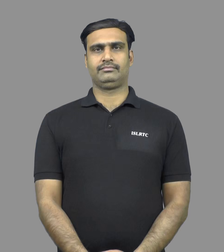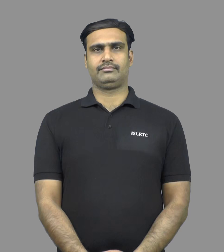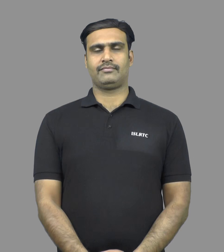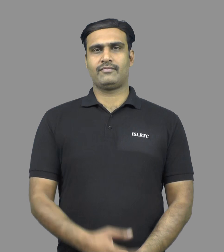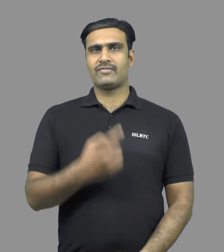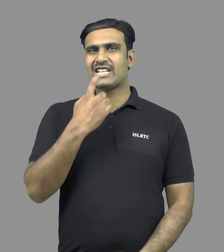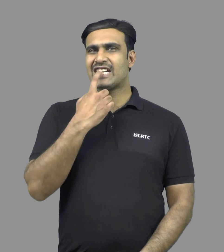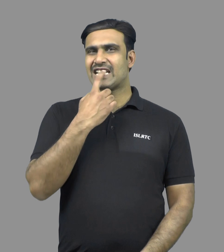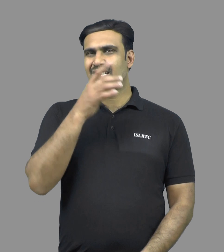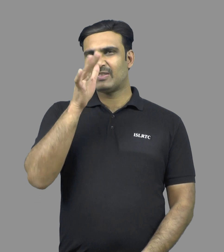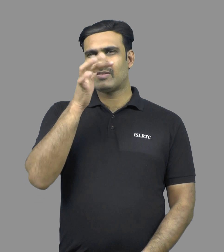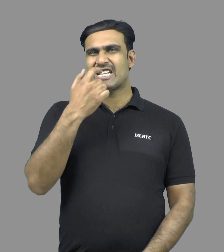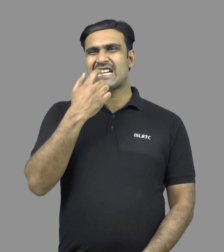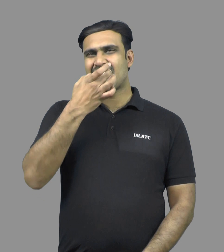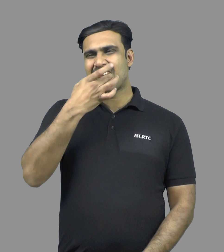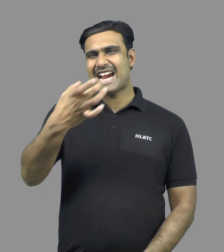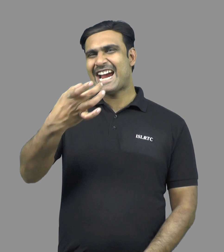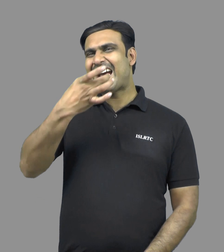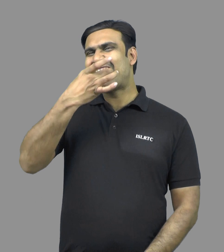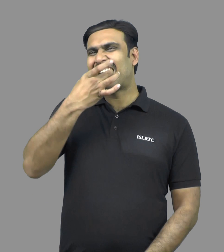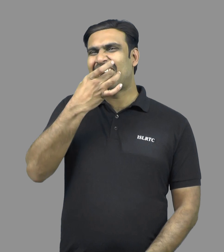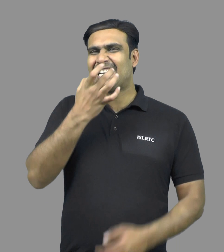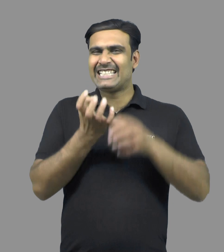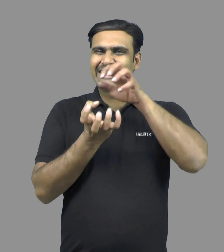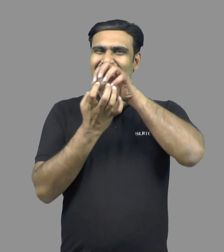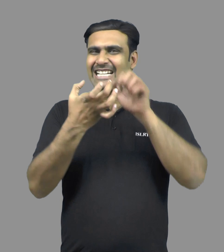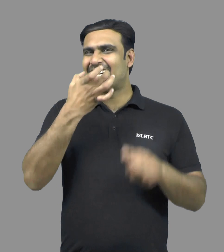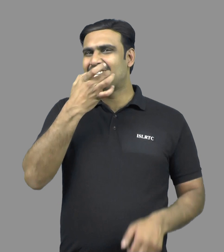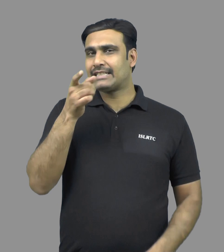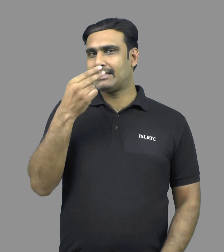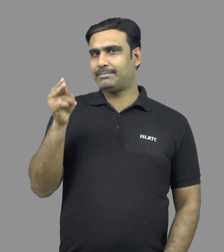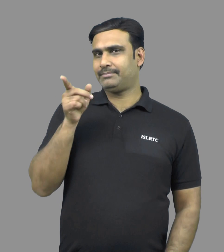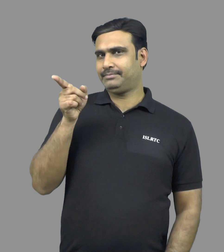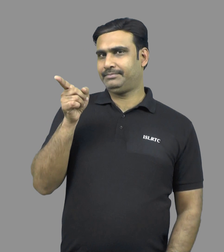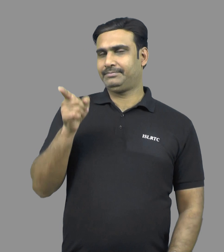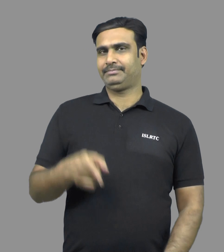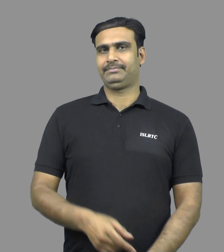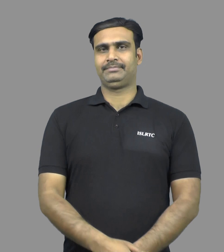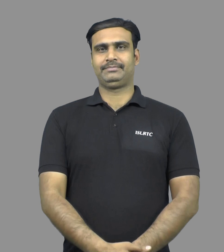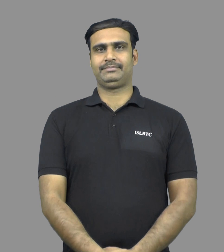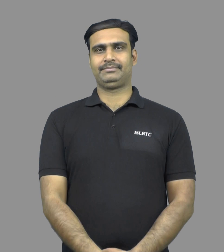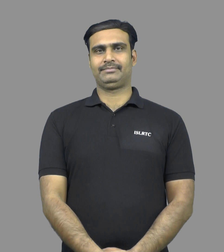Denture